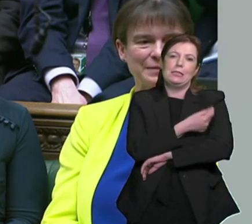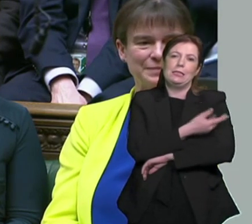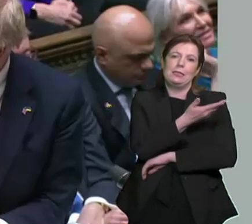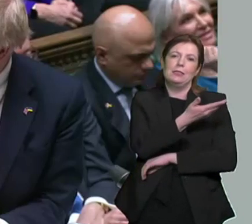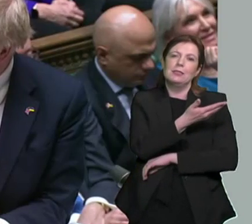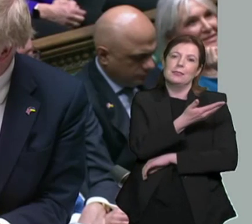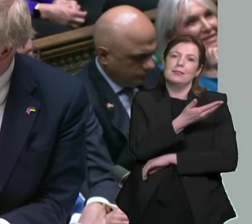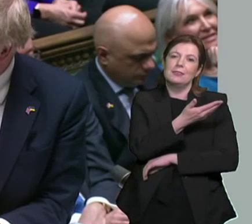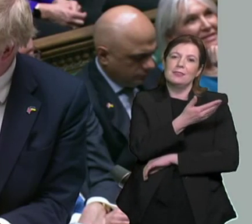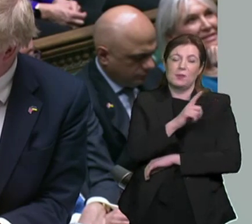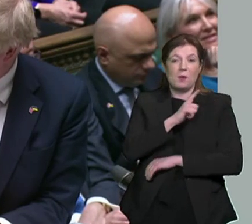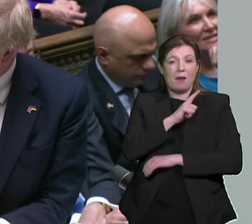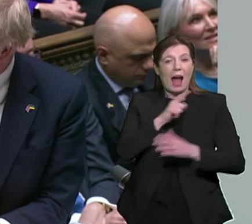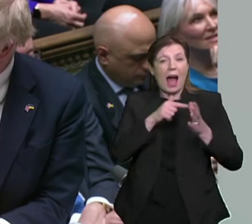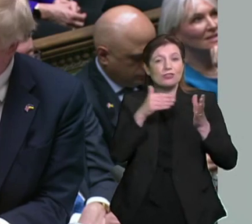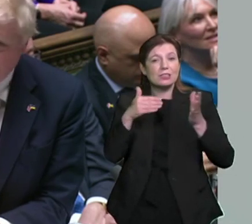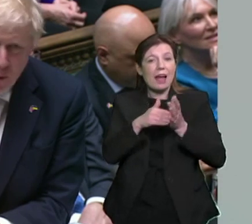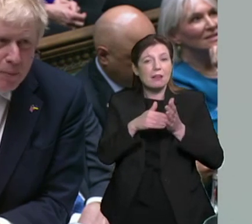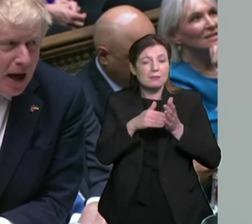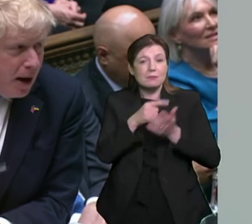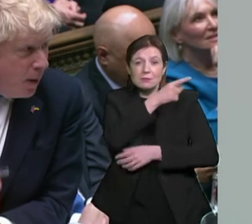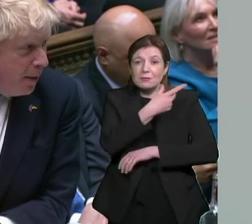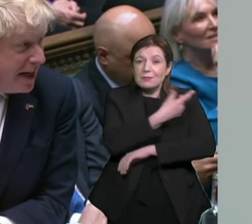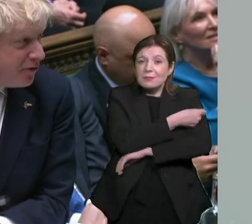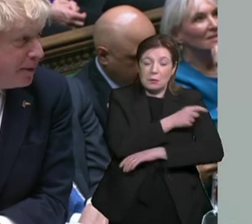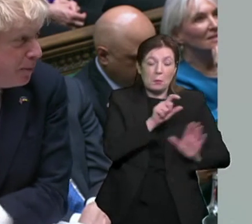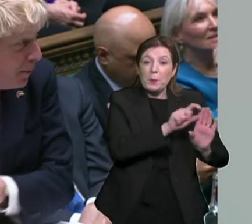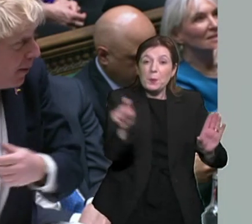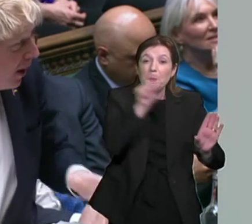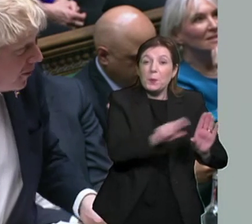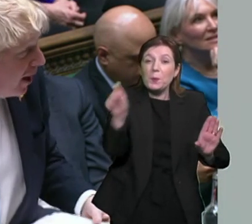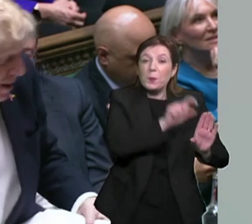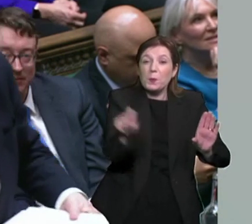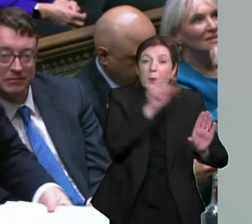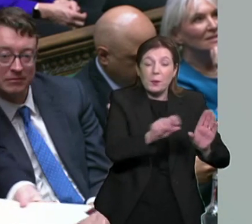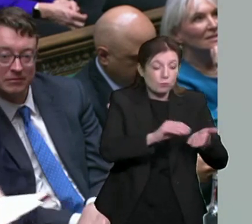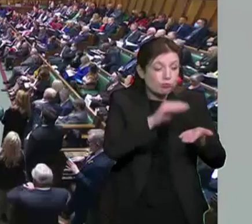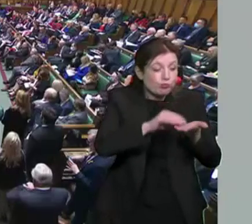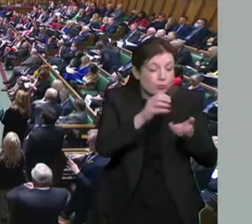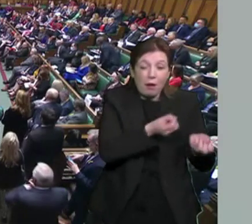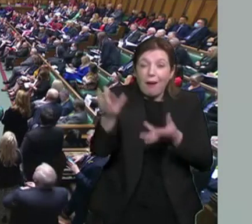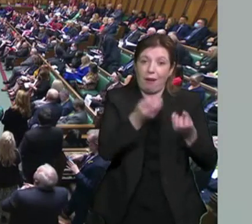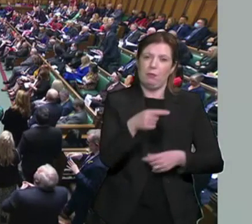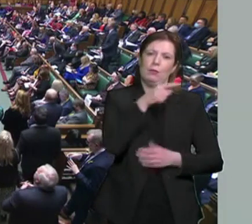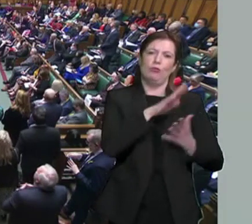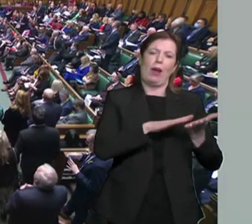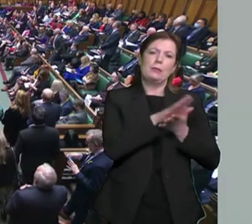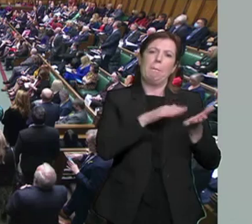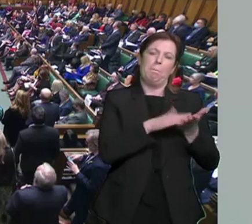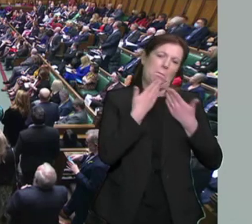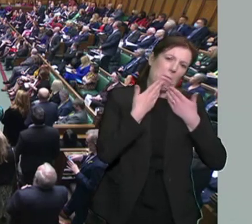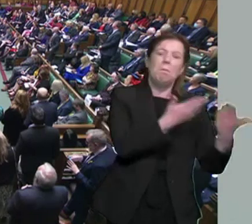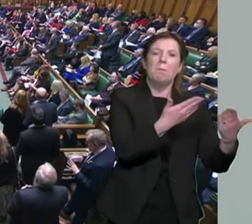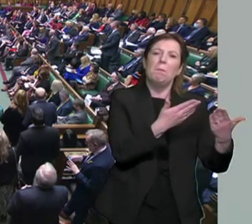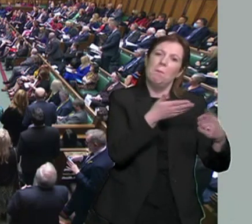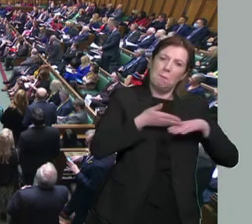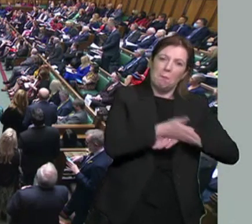Without the AstraZeneca vaccines bottled in Wrexham, we literally would not be where we are today.